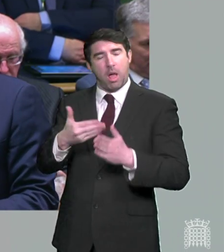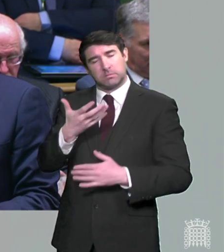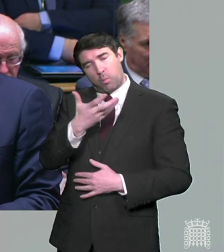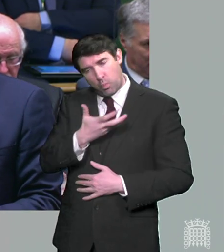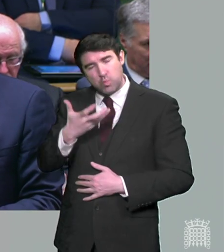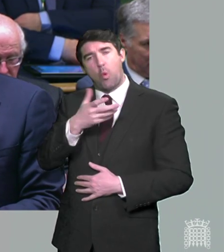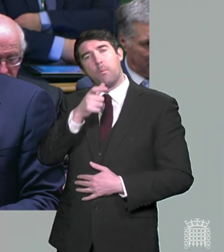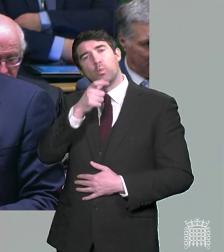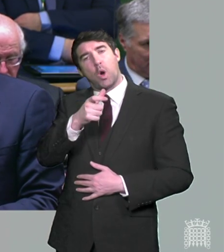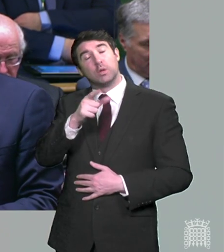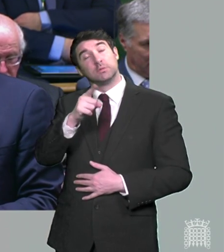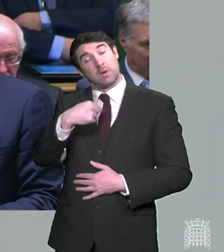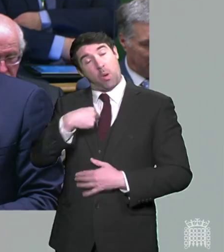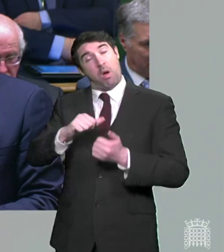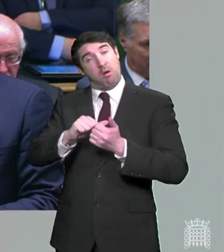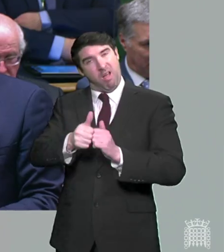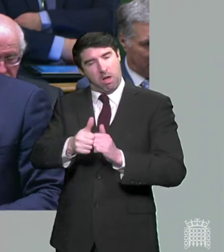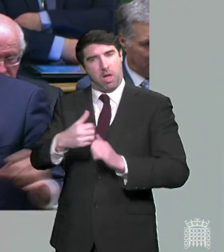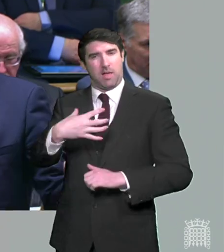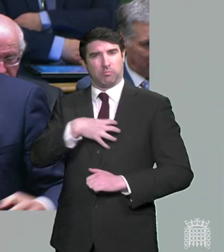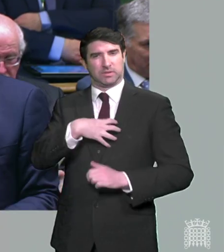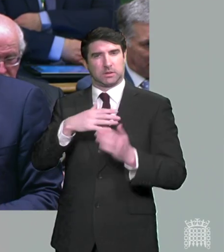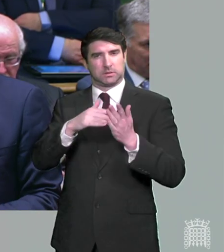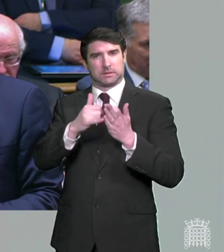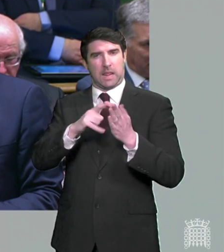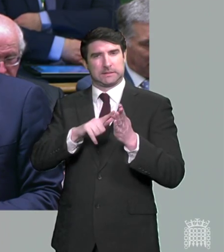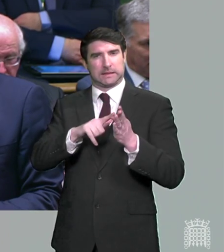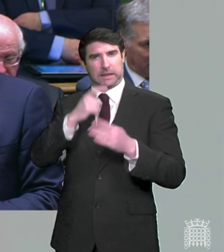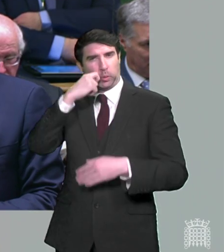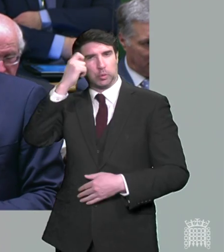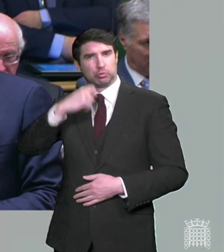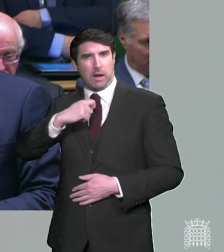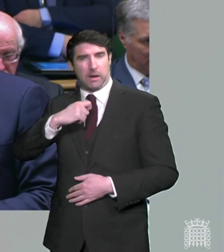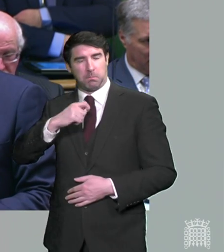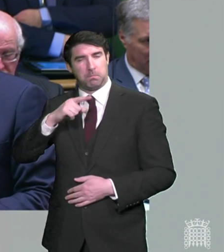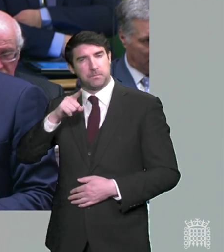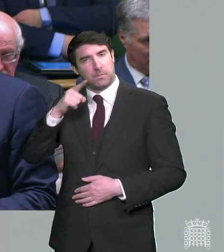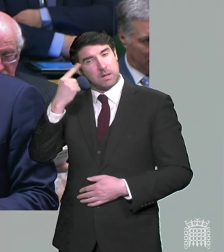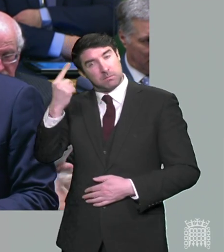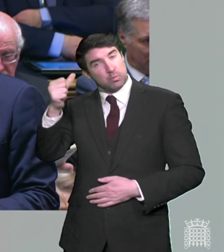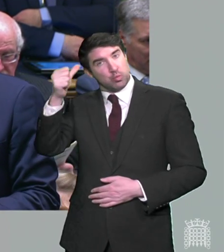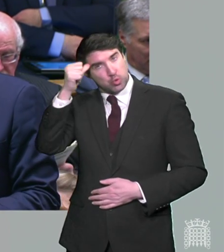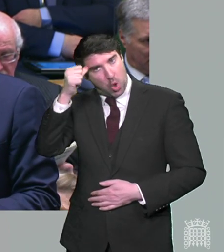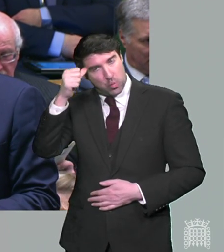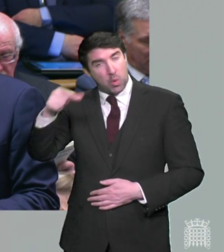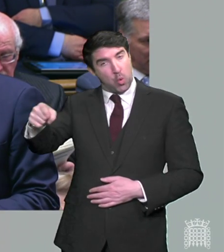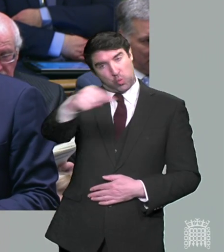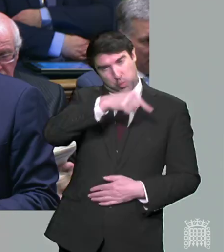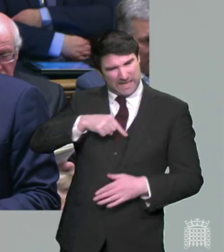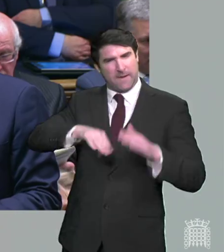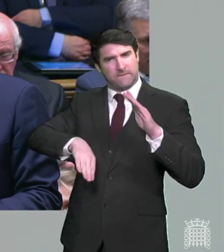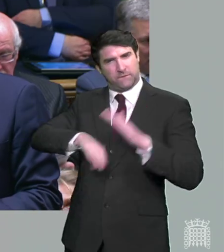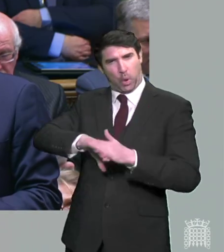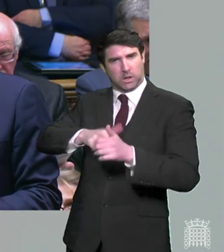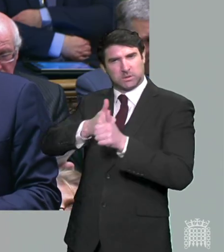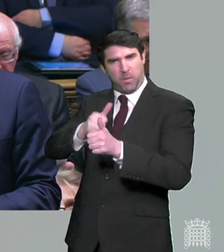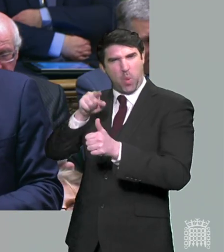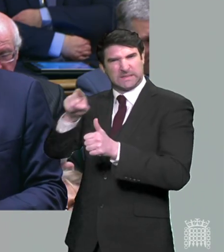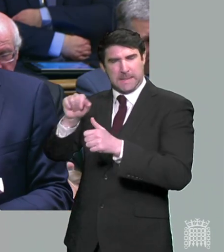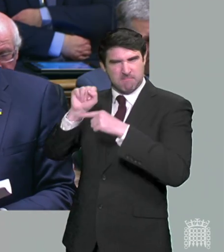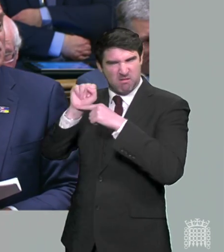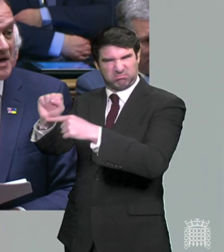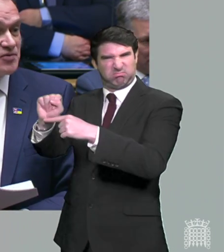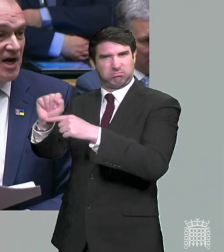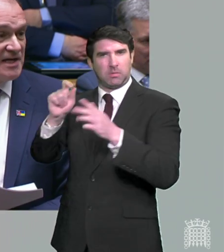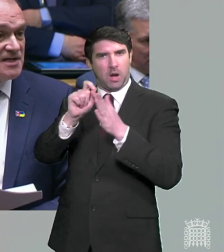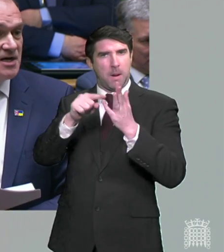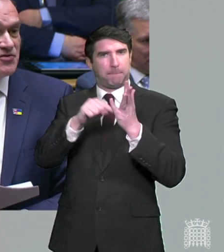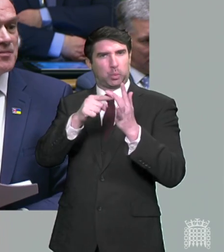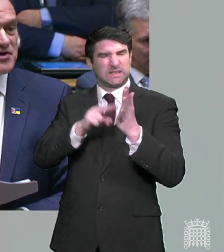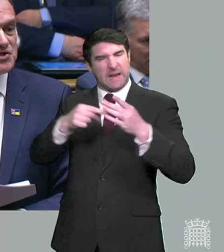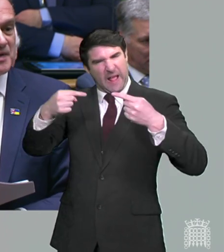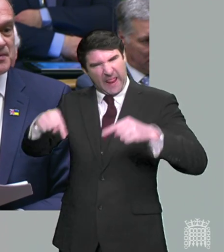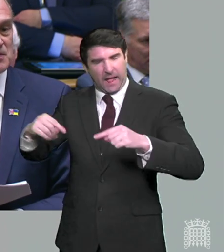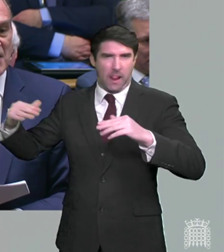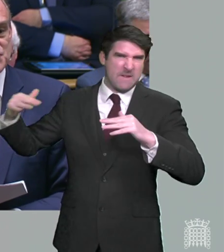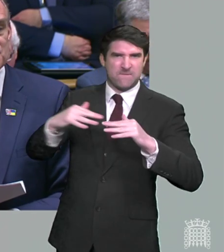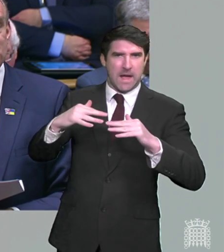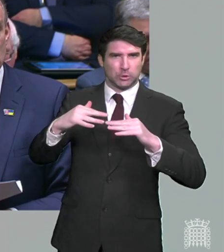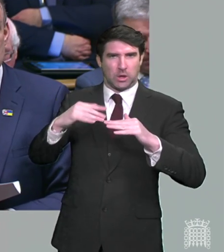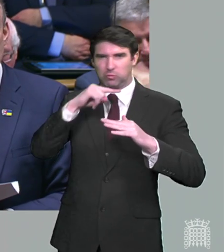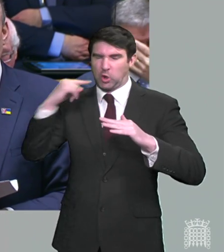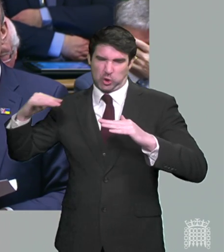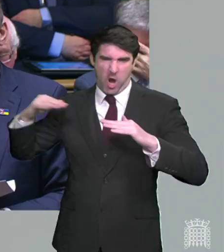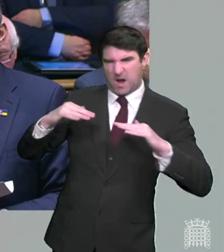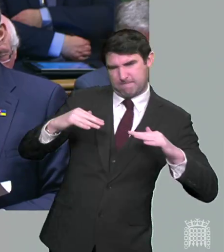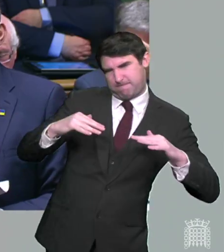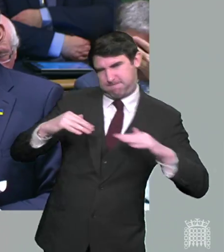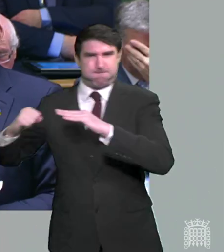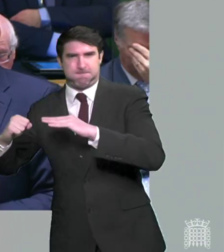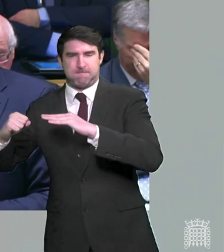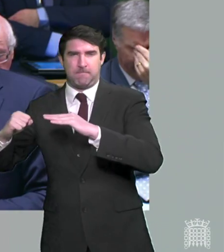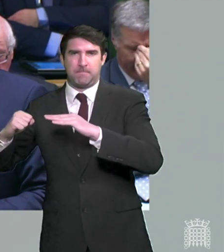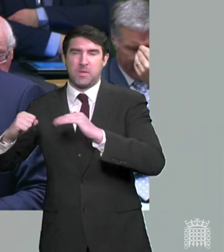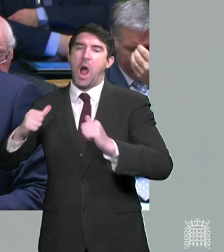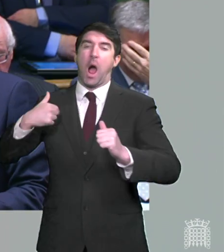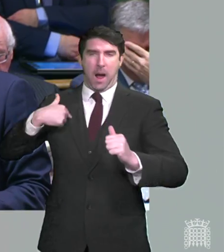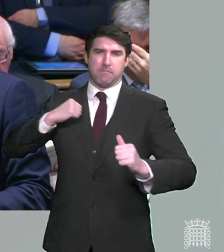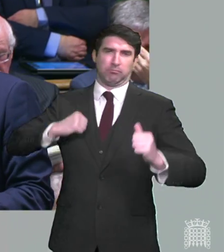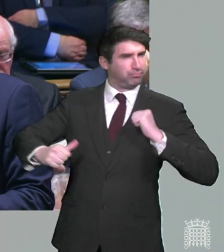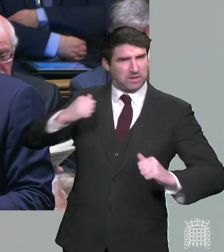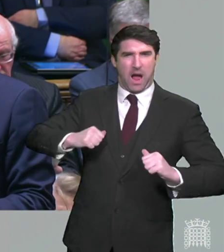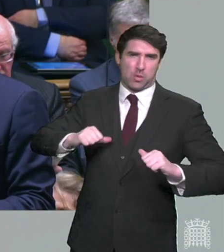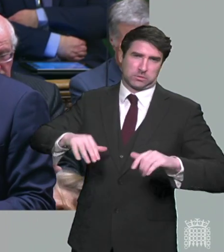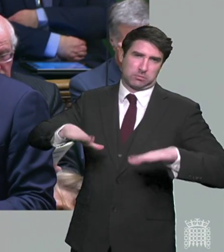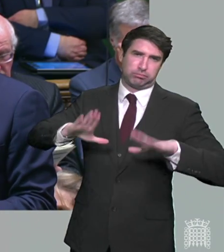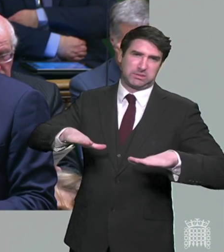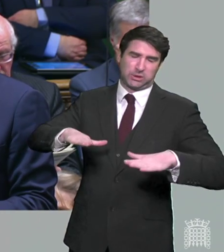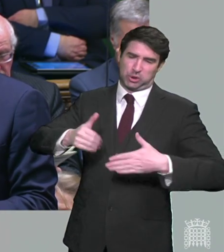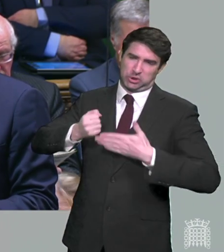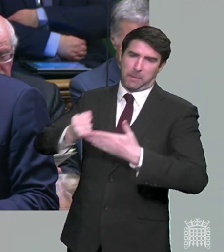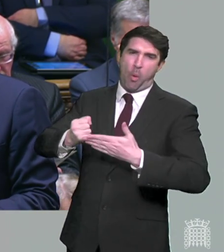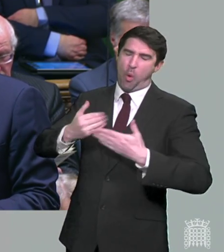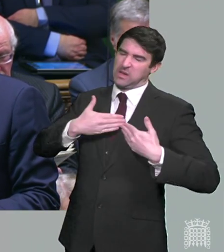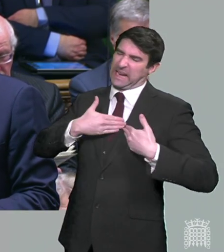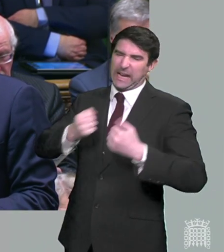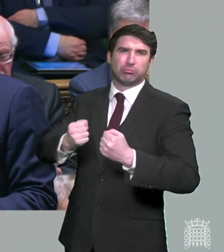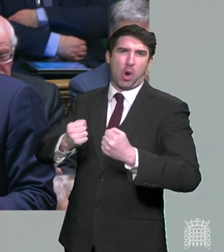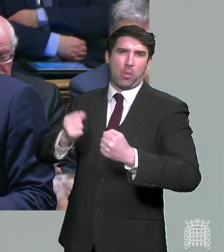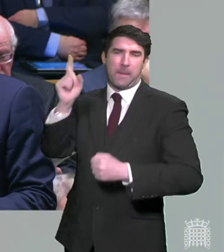He will know that this country and this House totally support Ukraine’s resistance to Vladimir Putin’s illegal invasion, and it is a source of great pride that the British people have stood firm, united and unwavering in supporting the brave heroes of Ukraine.